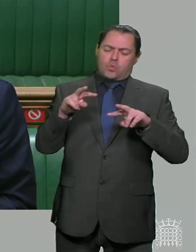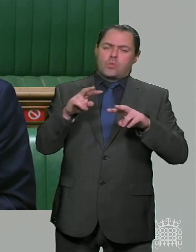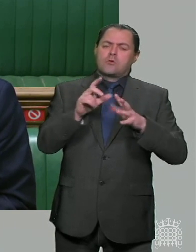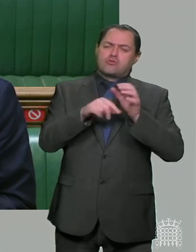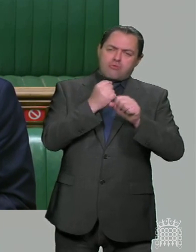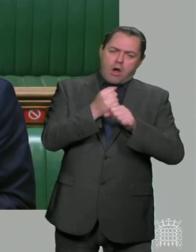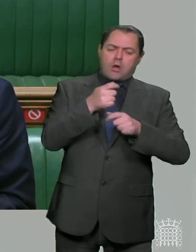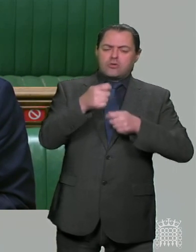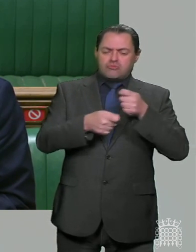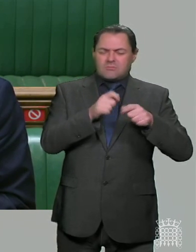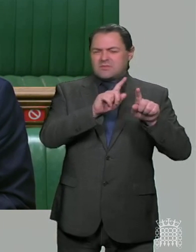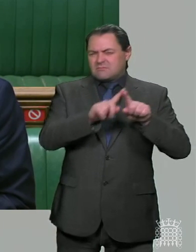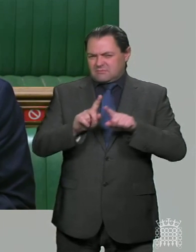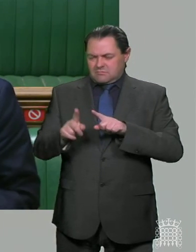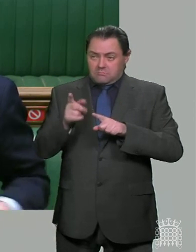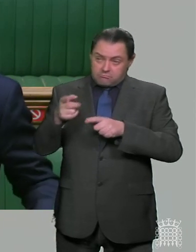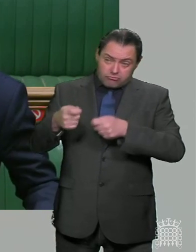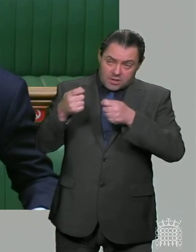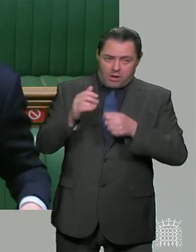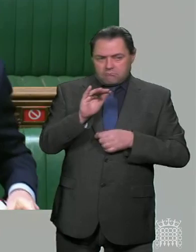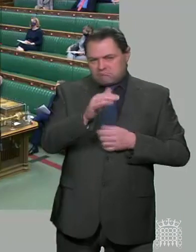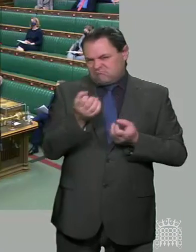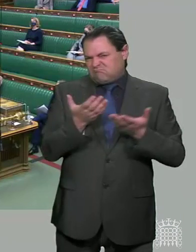We will make sure that his point is fed in.